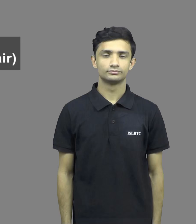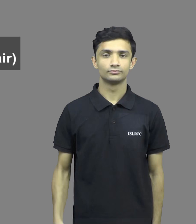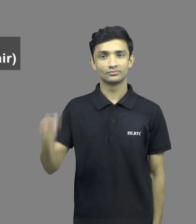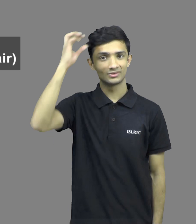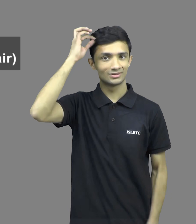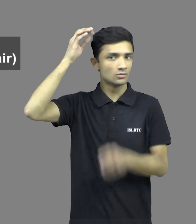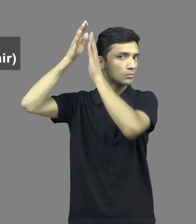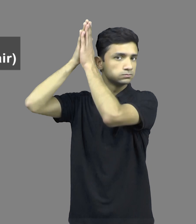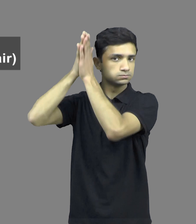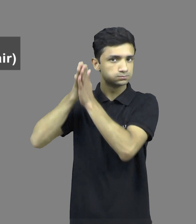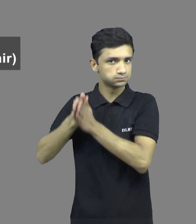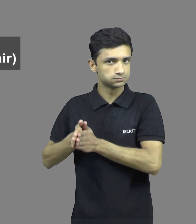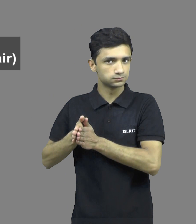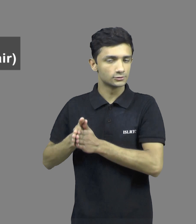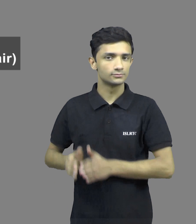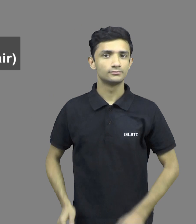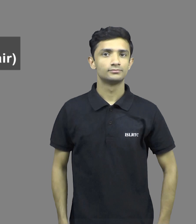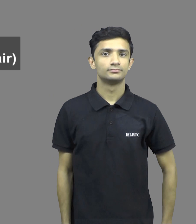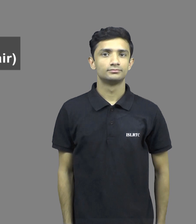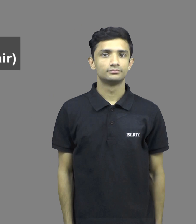Hair (Straight Hair)